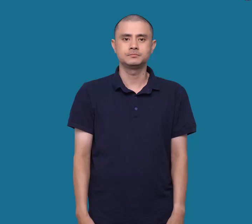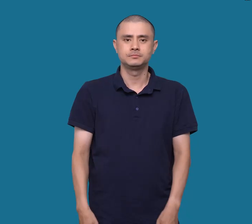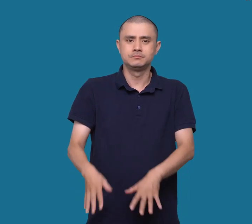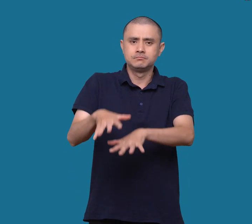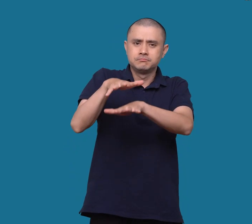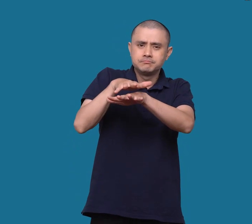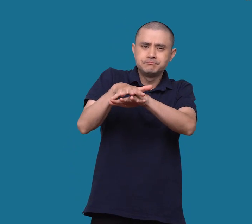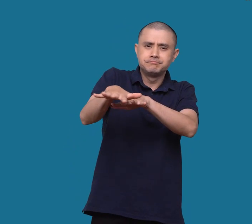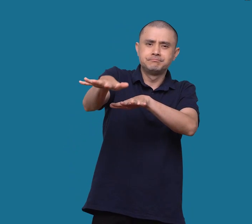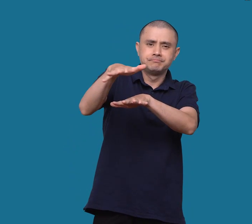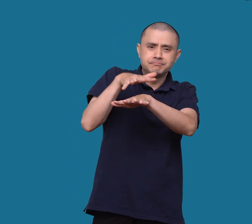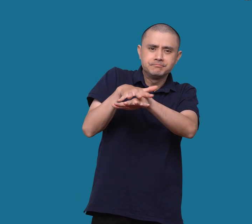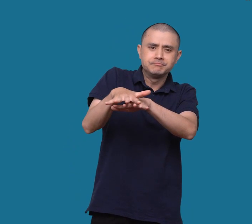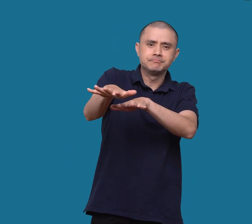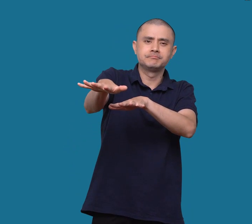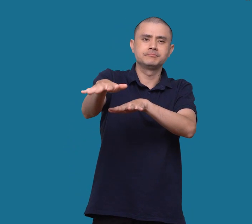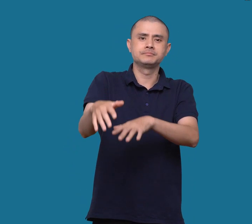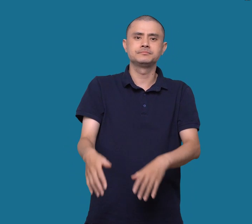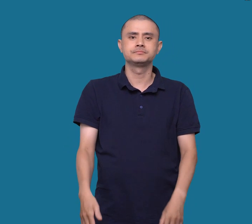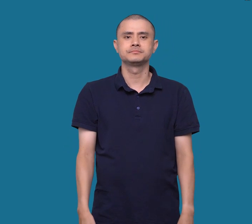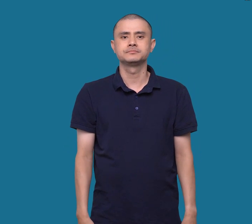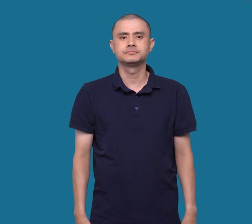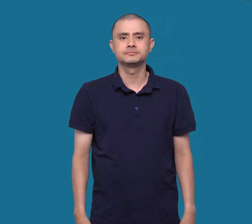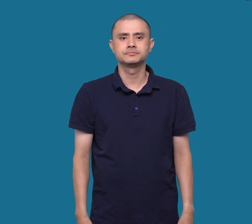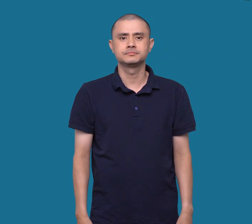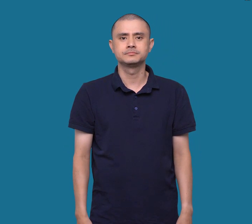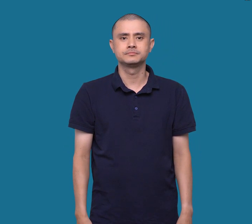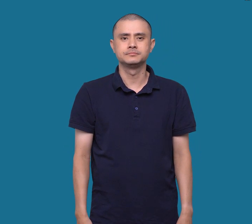dòng sông chảy